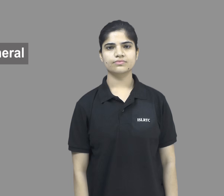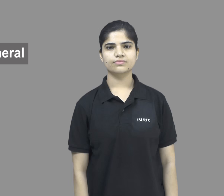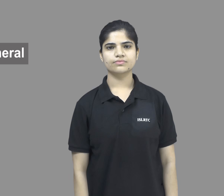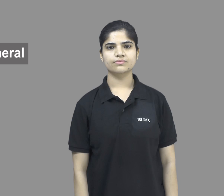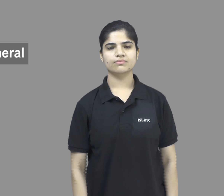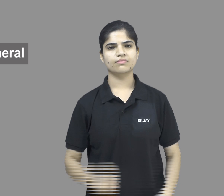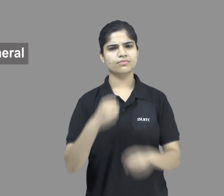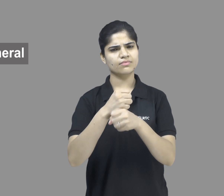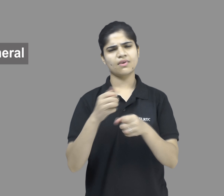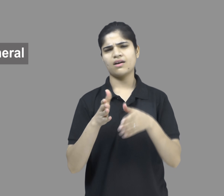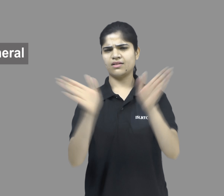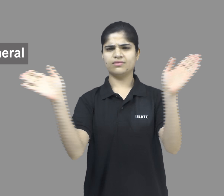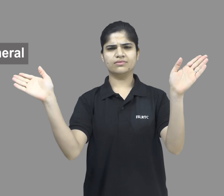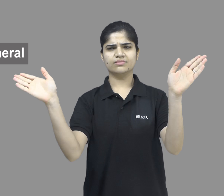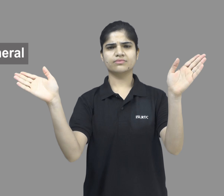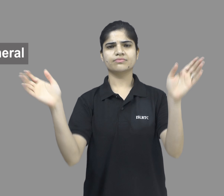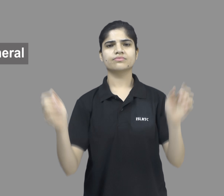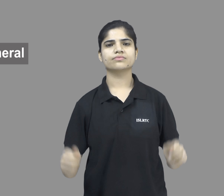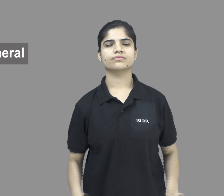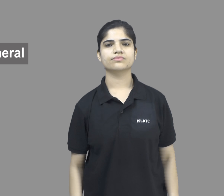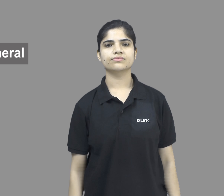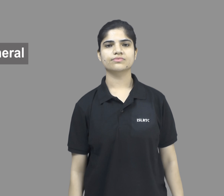General